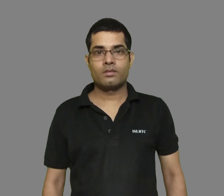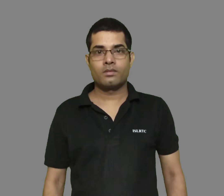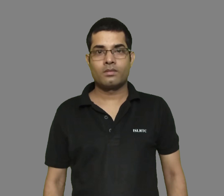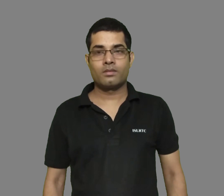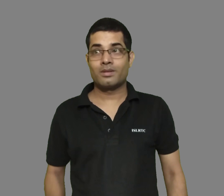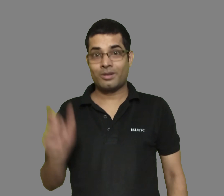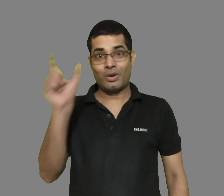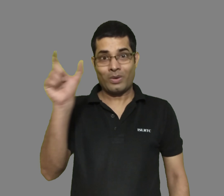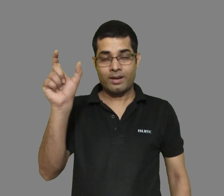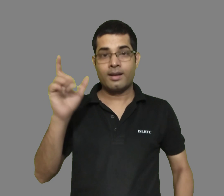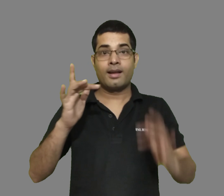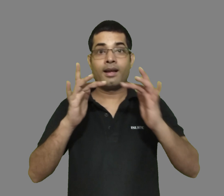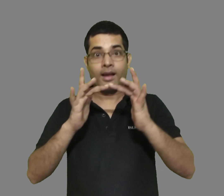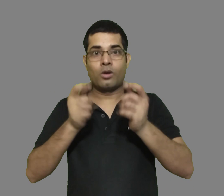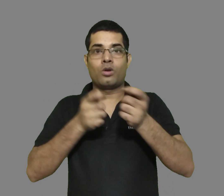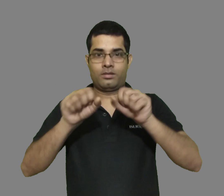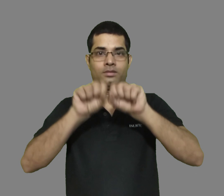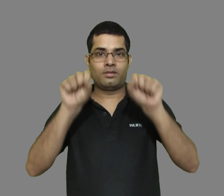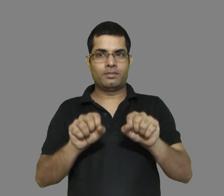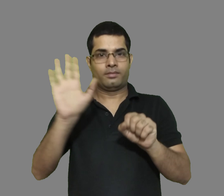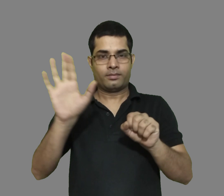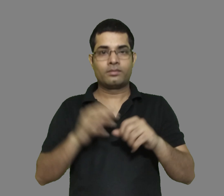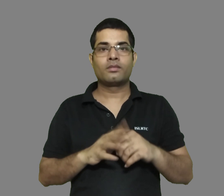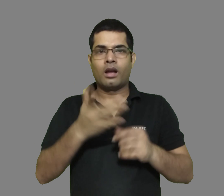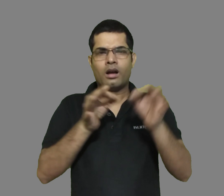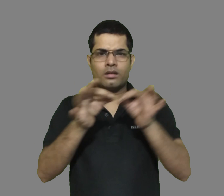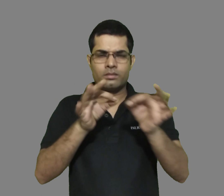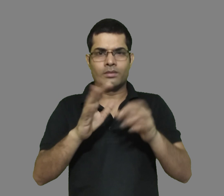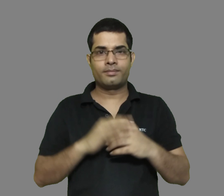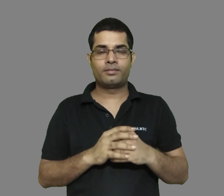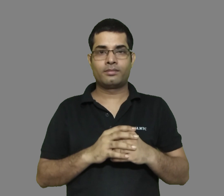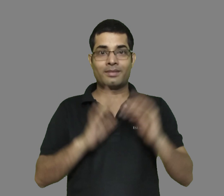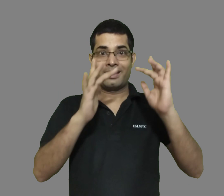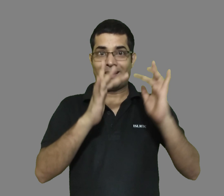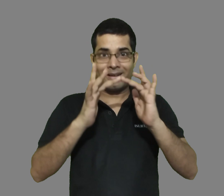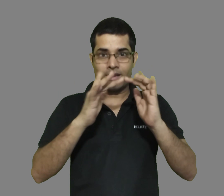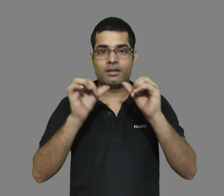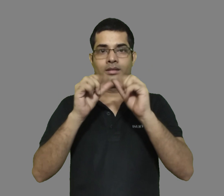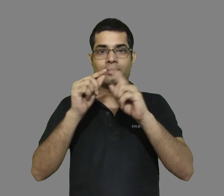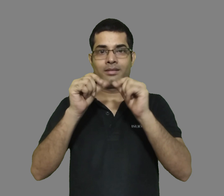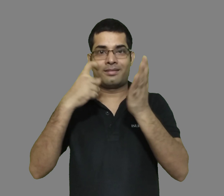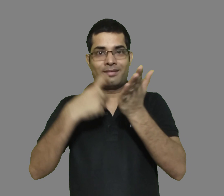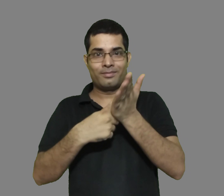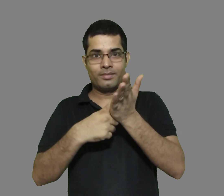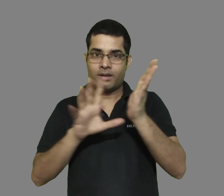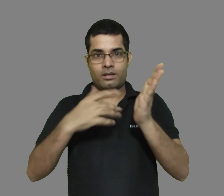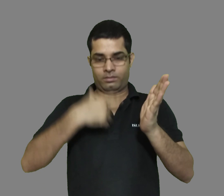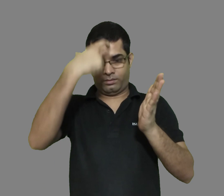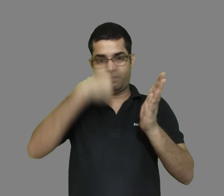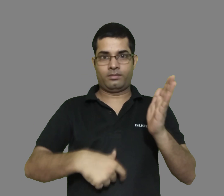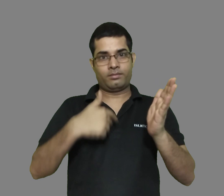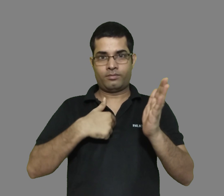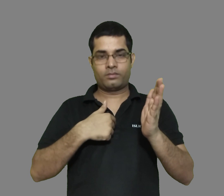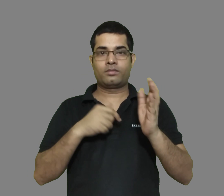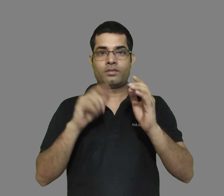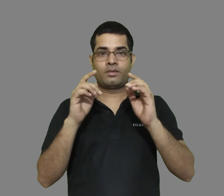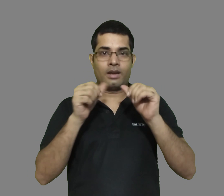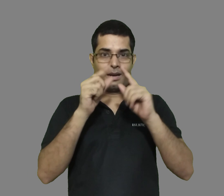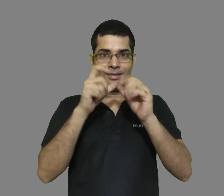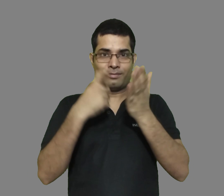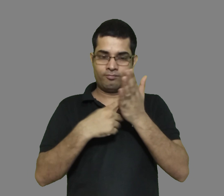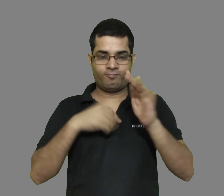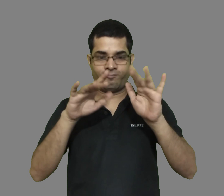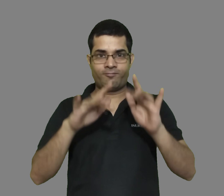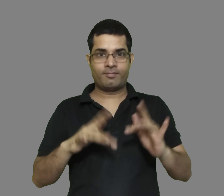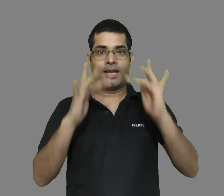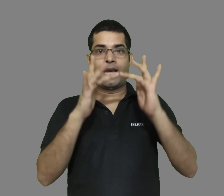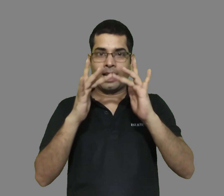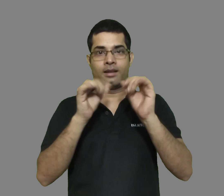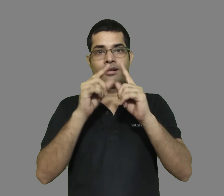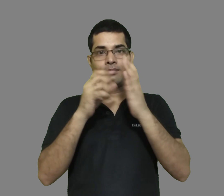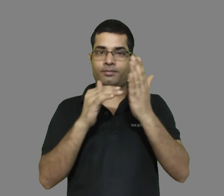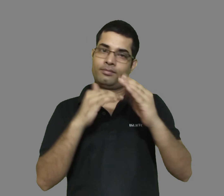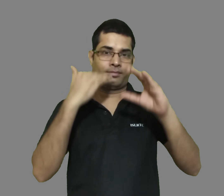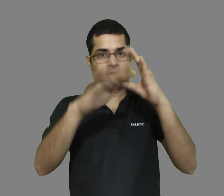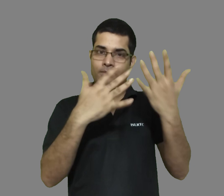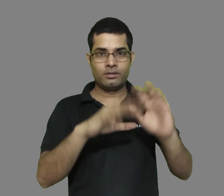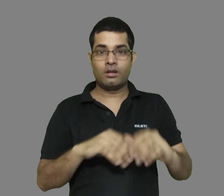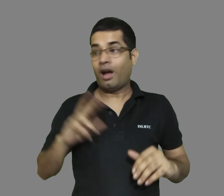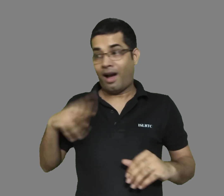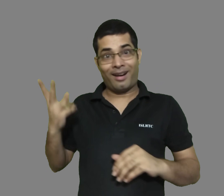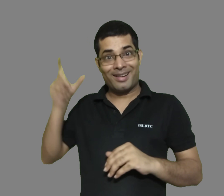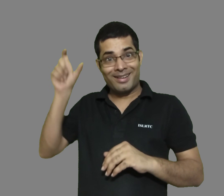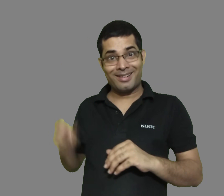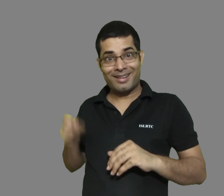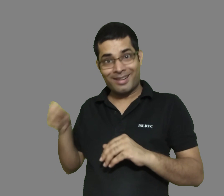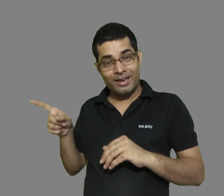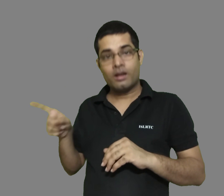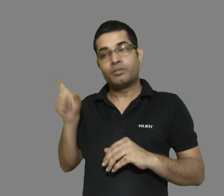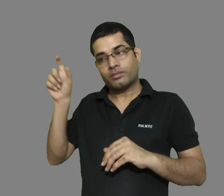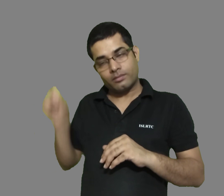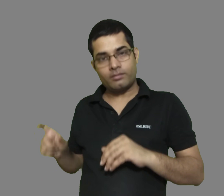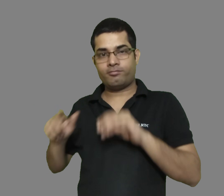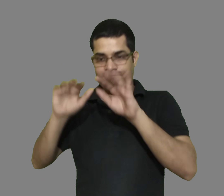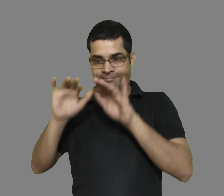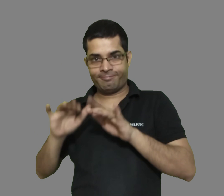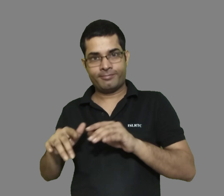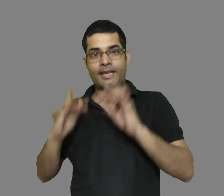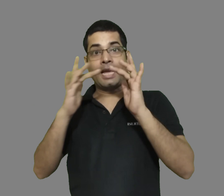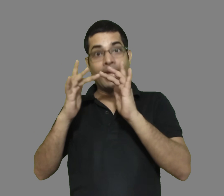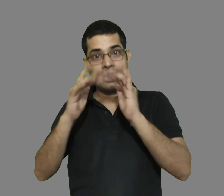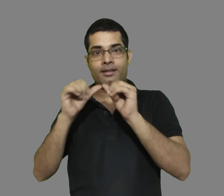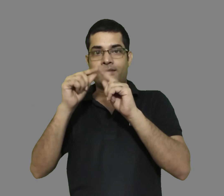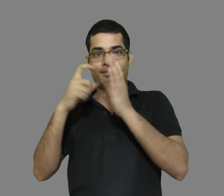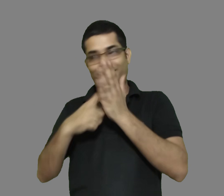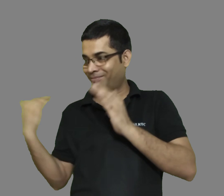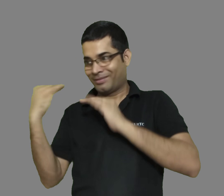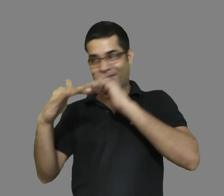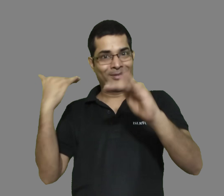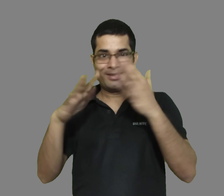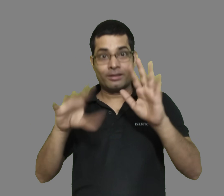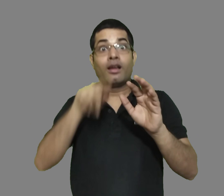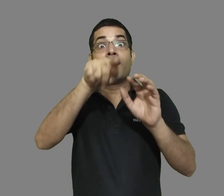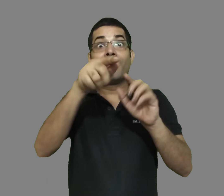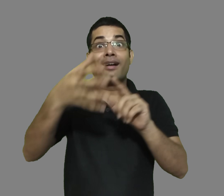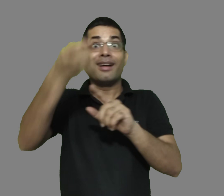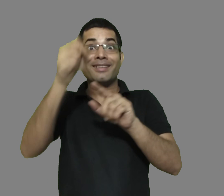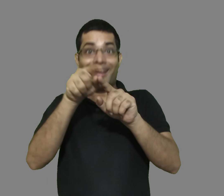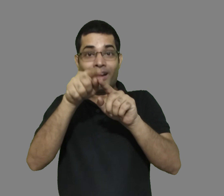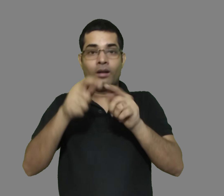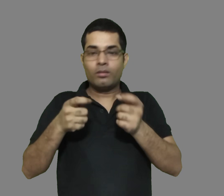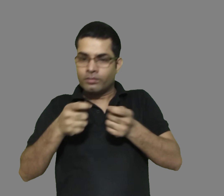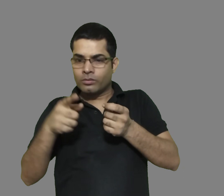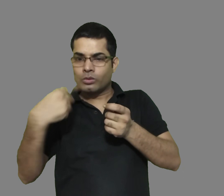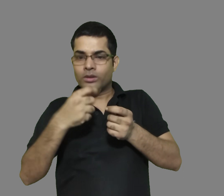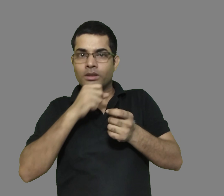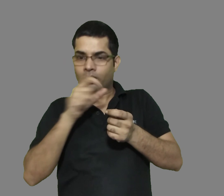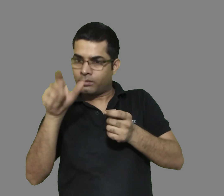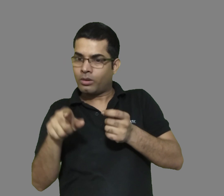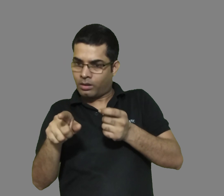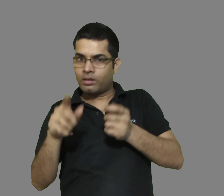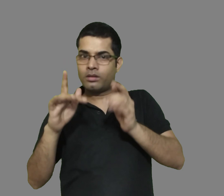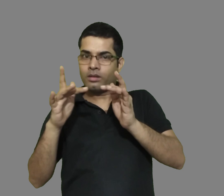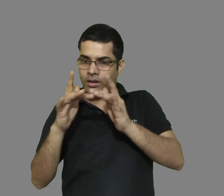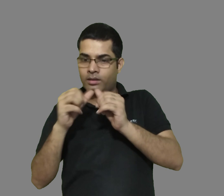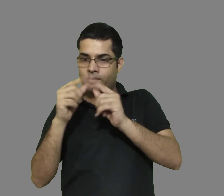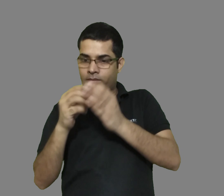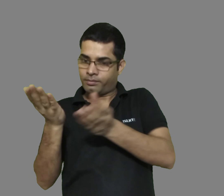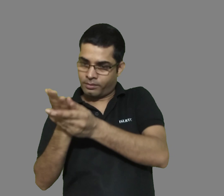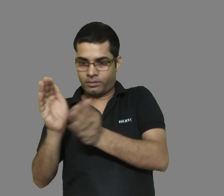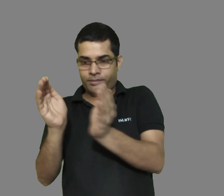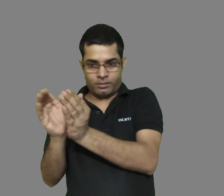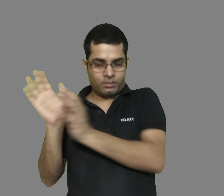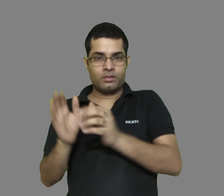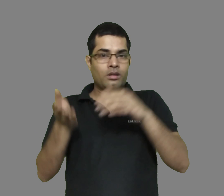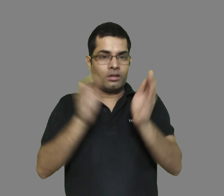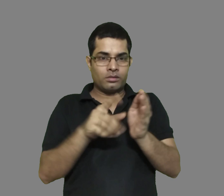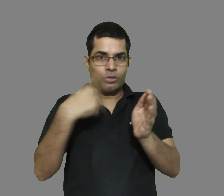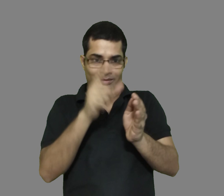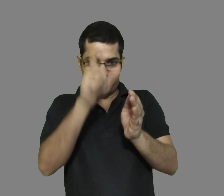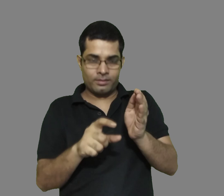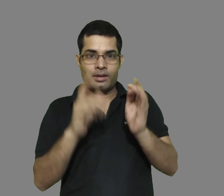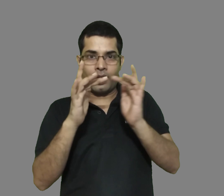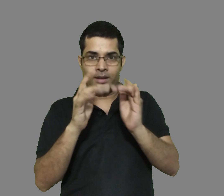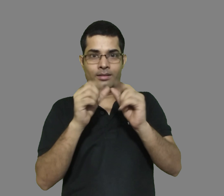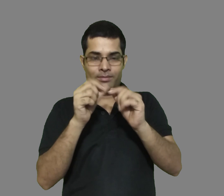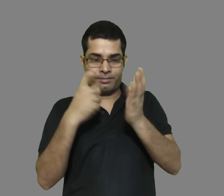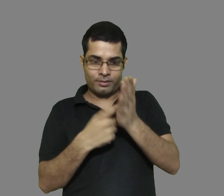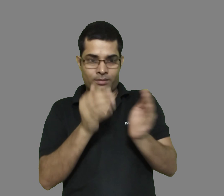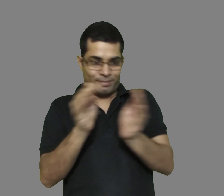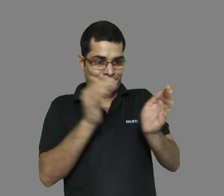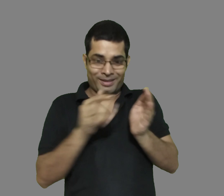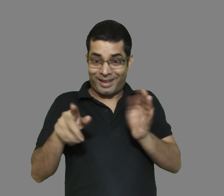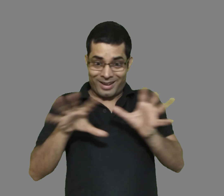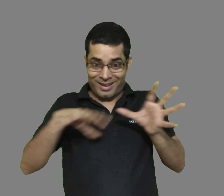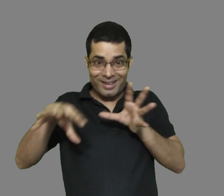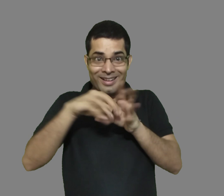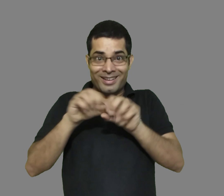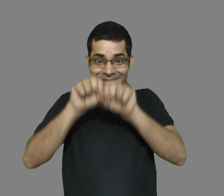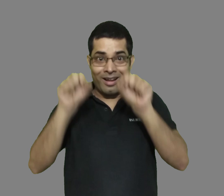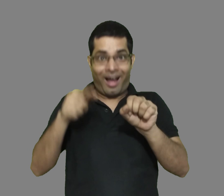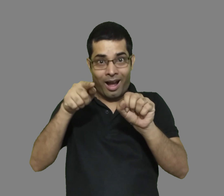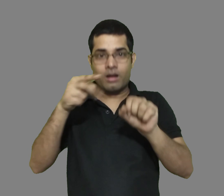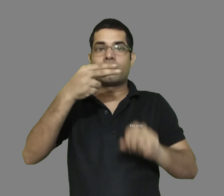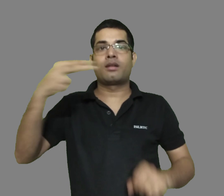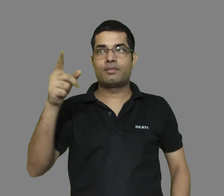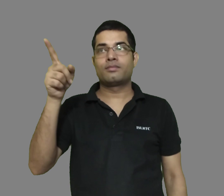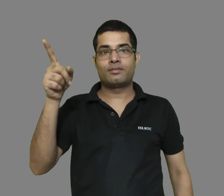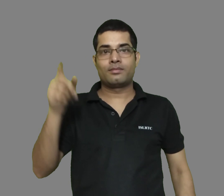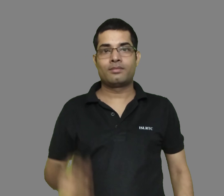Sparrow